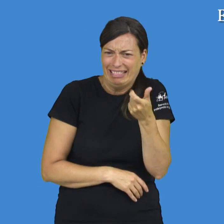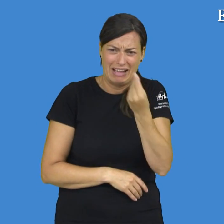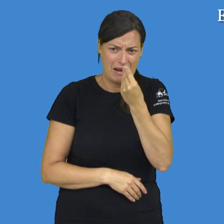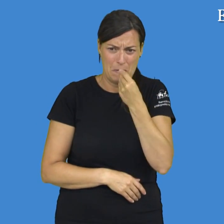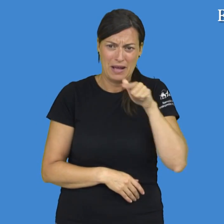comer